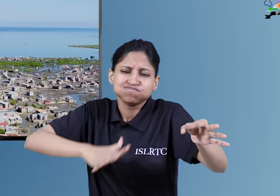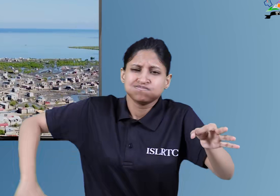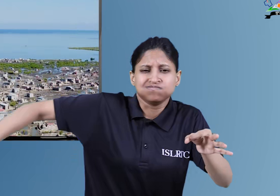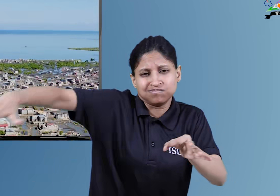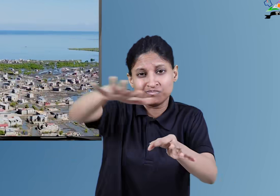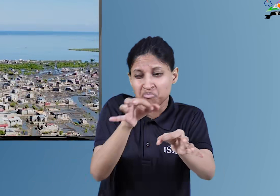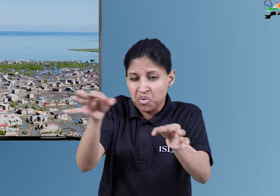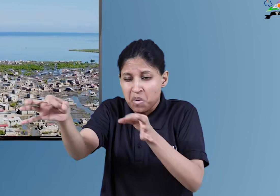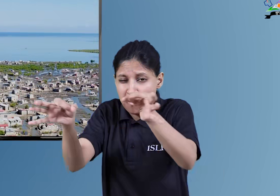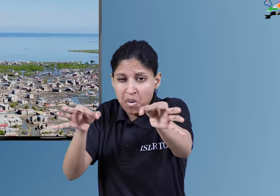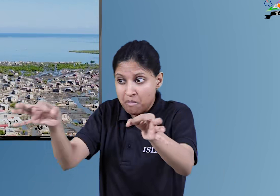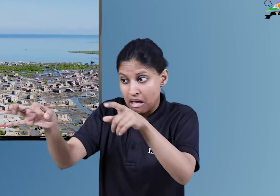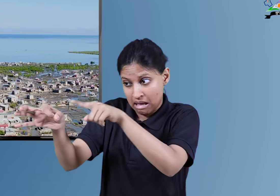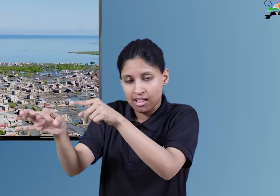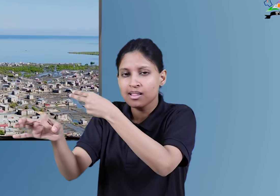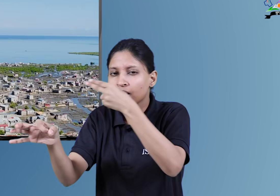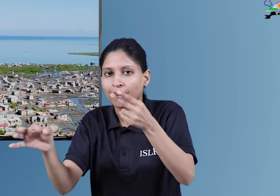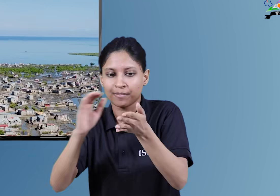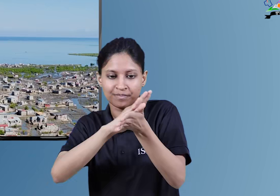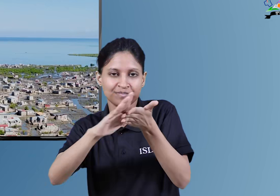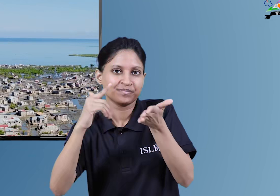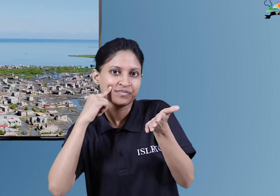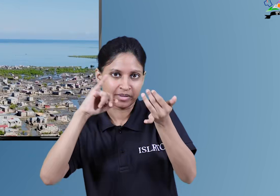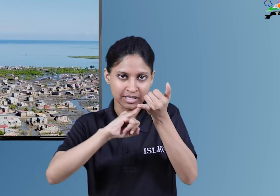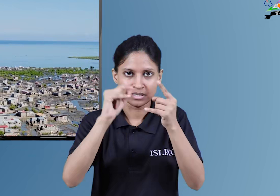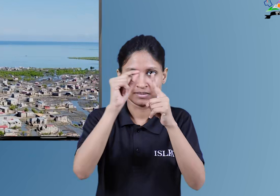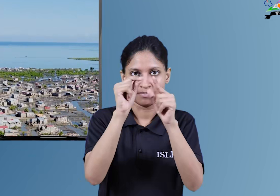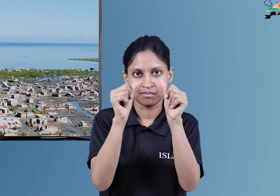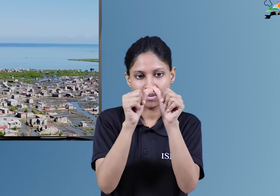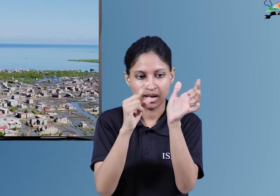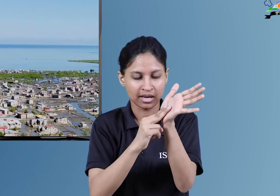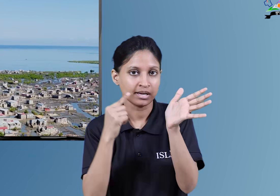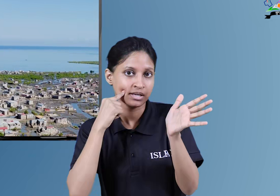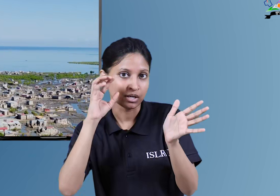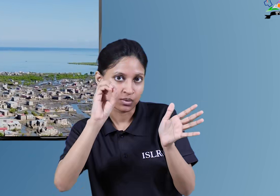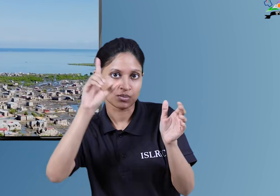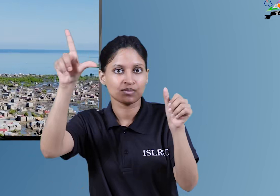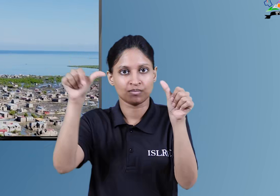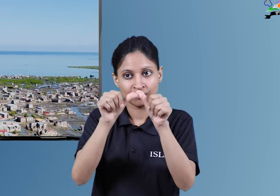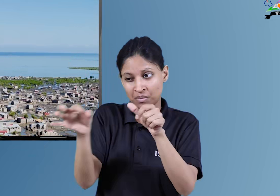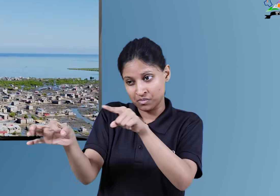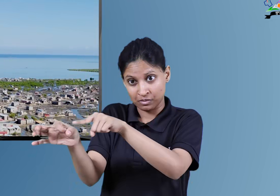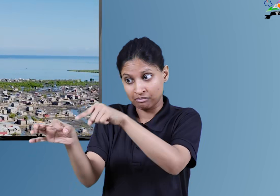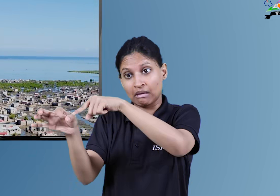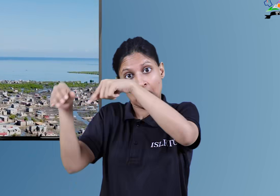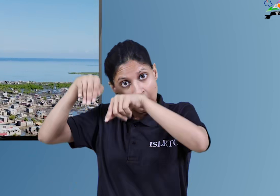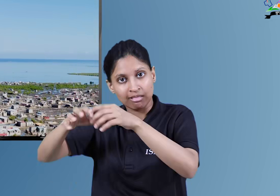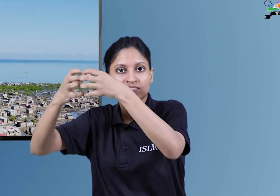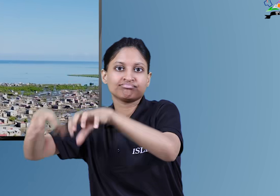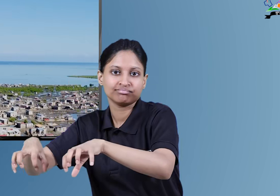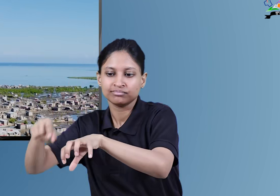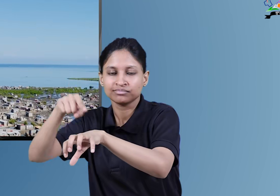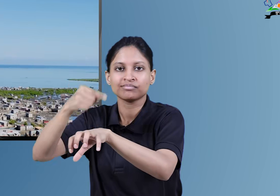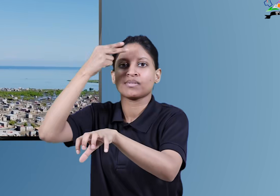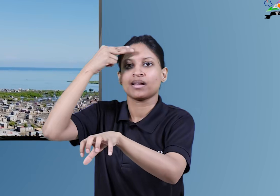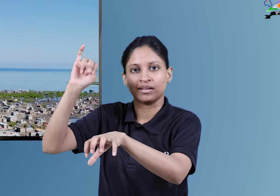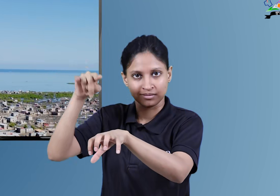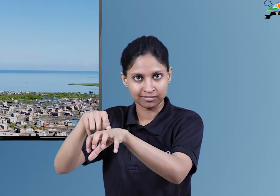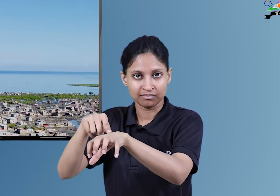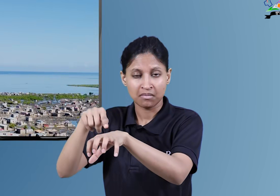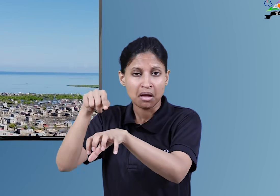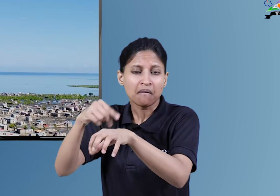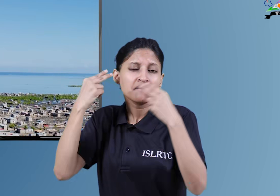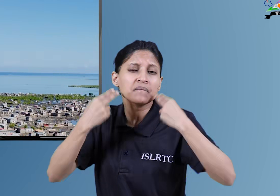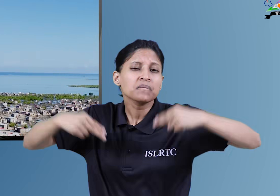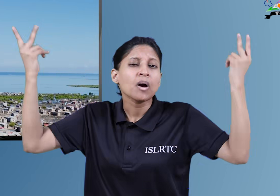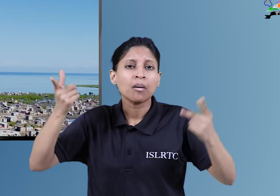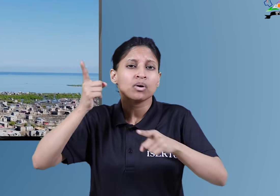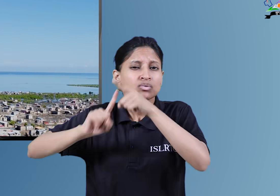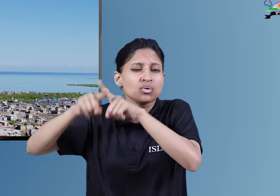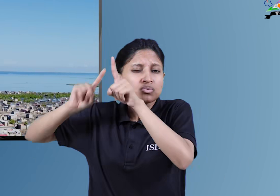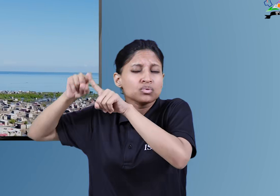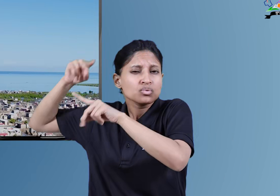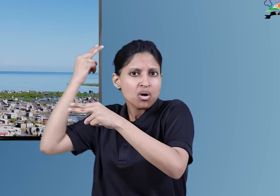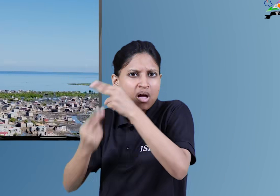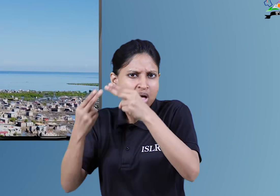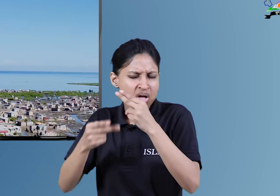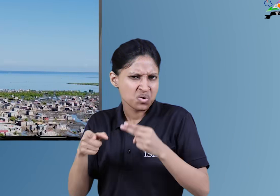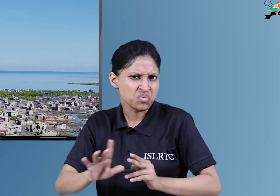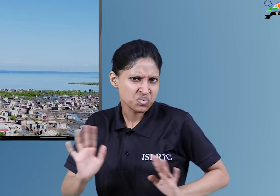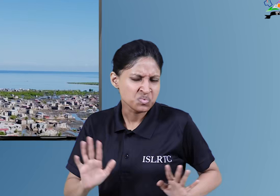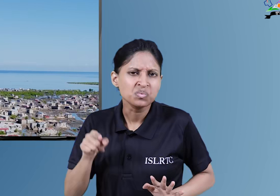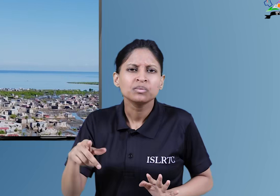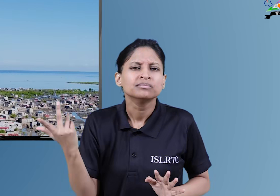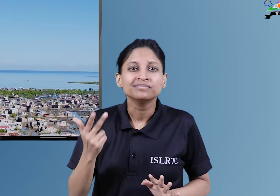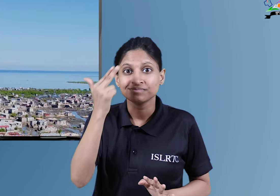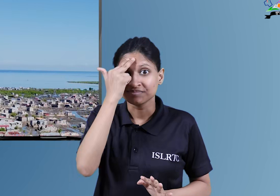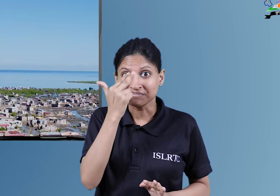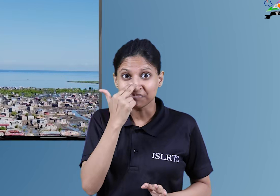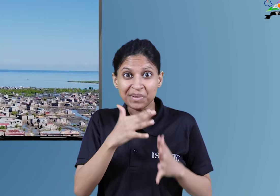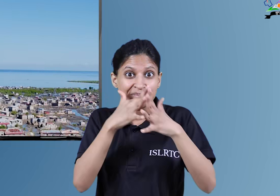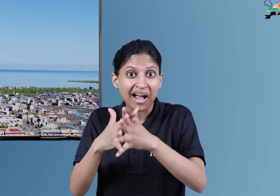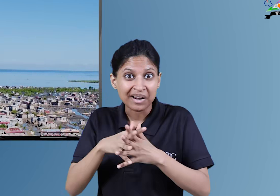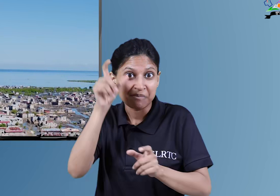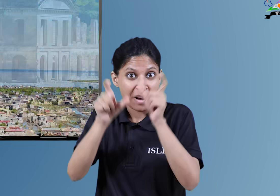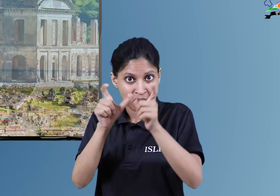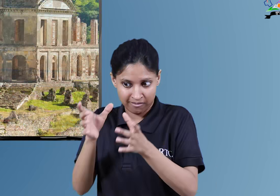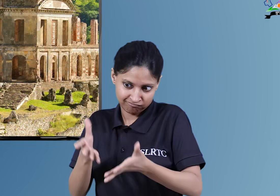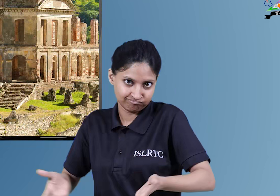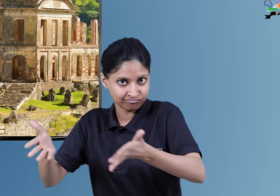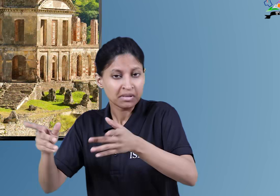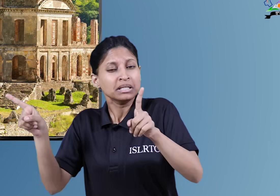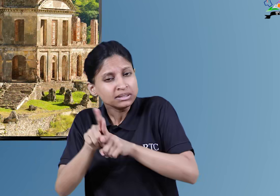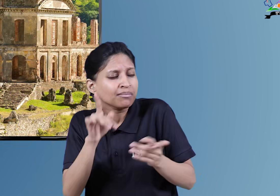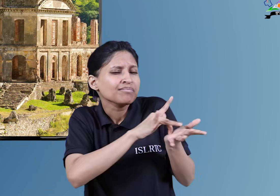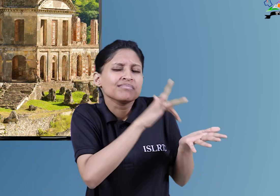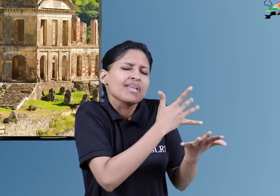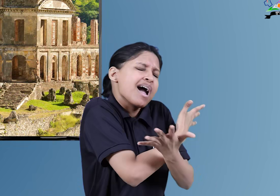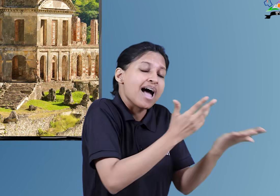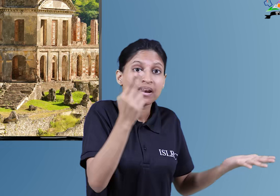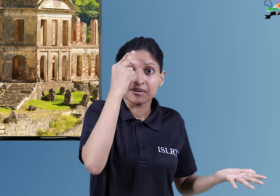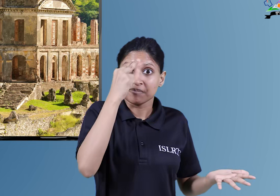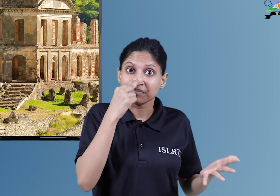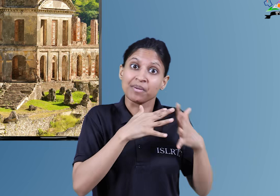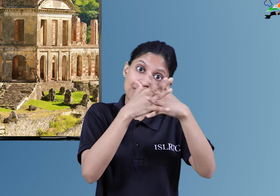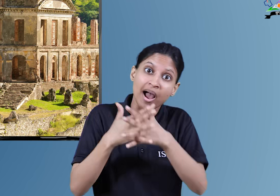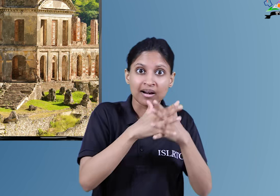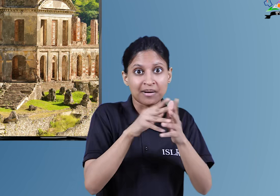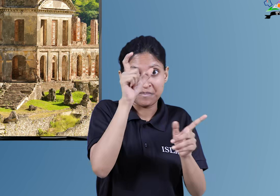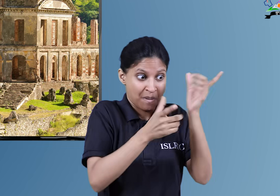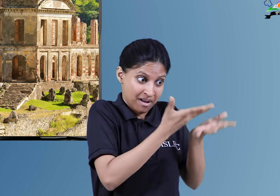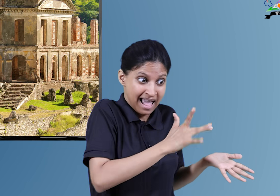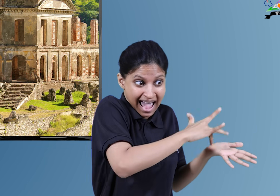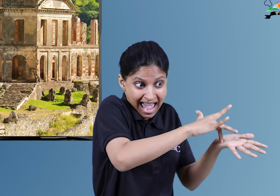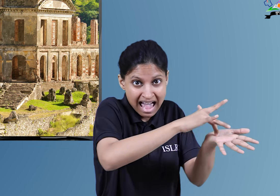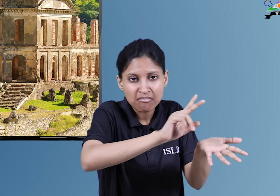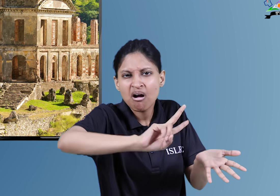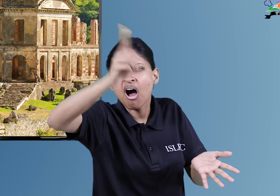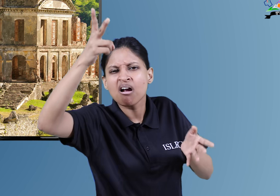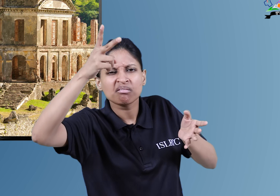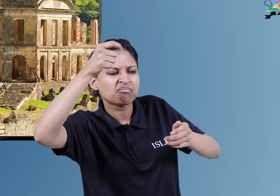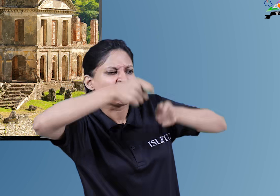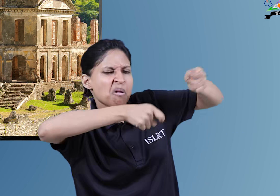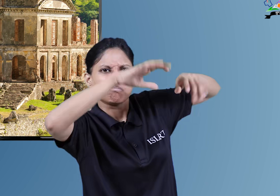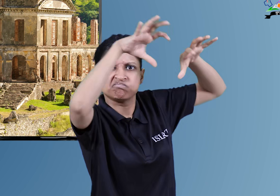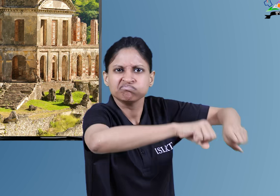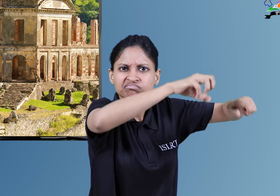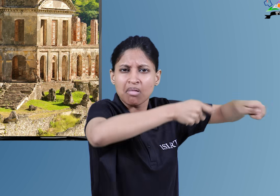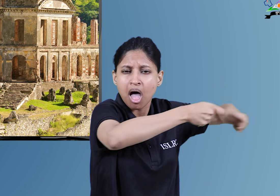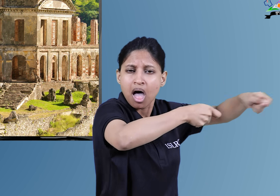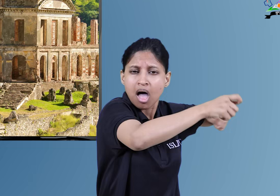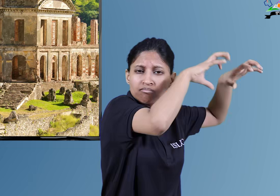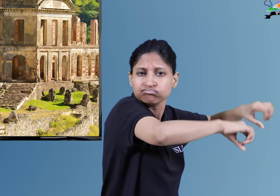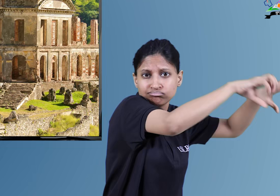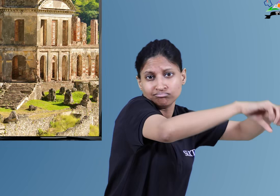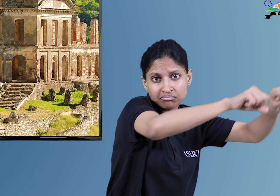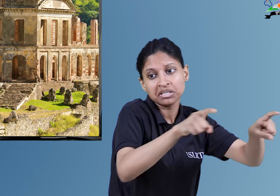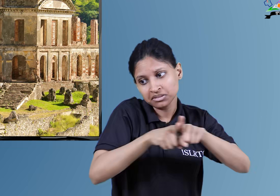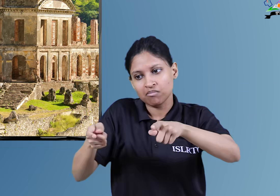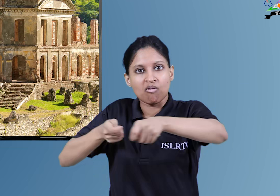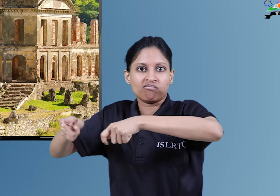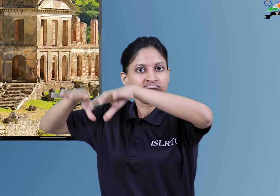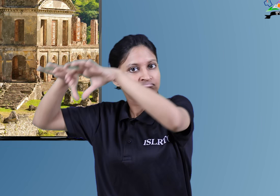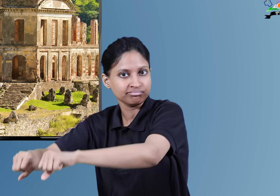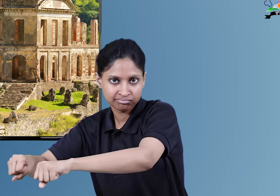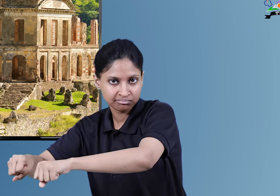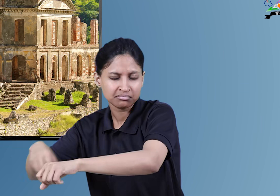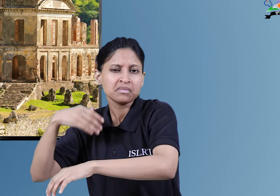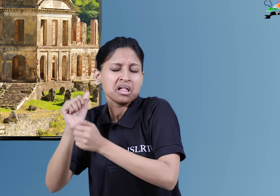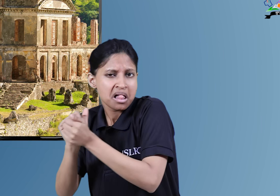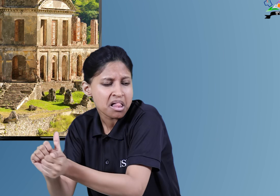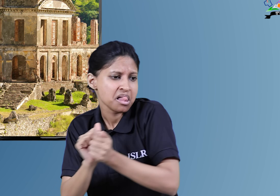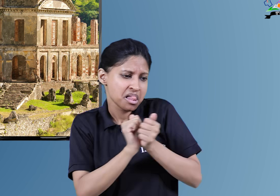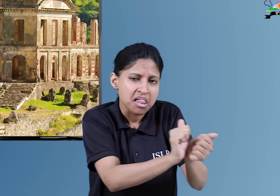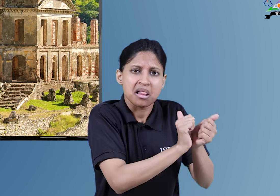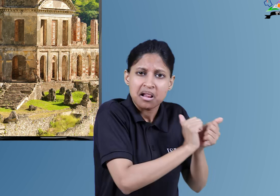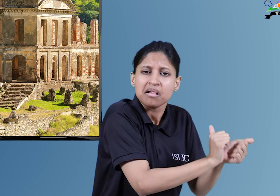on the island of Hispaniola, known for its turbulent history, including being the first independent nation